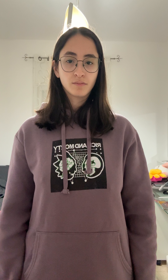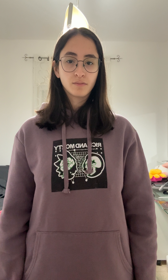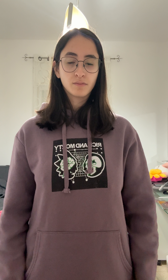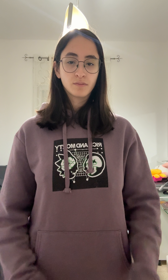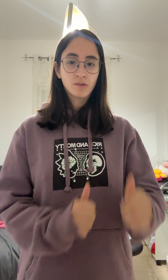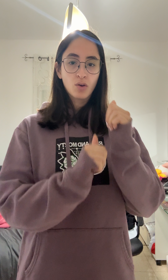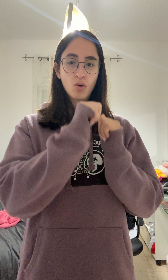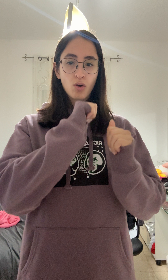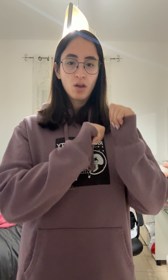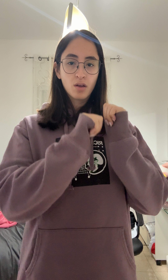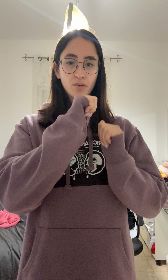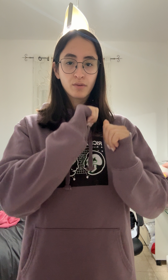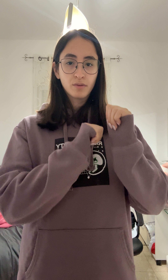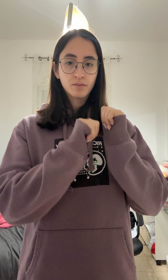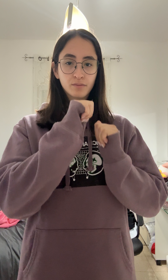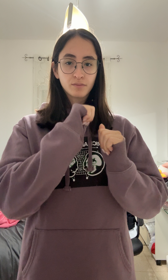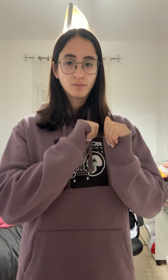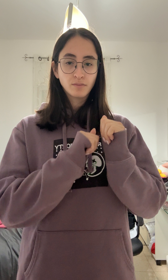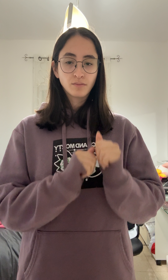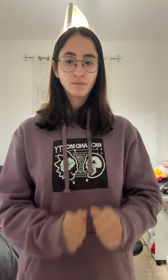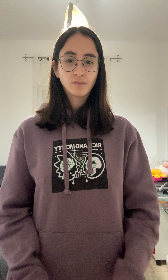כאב